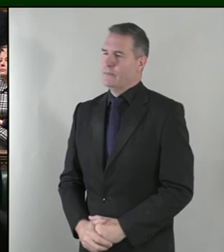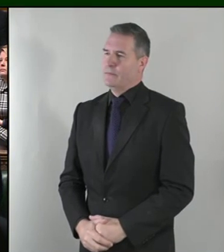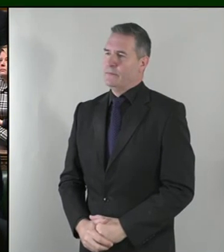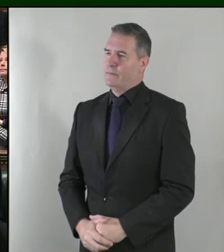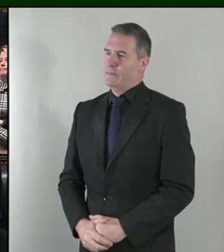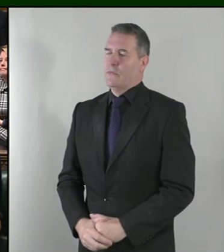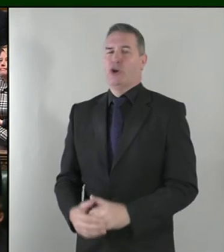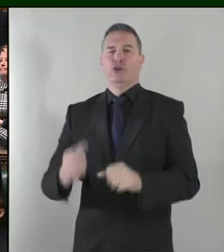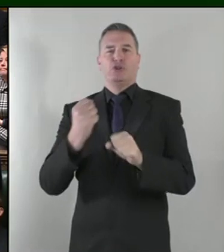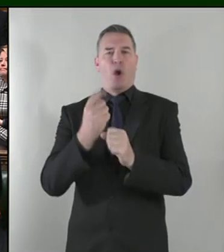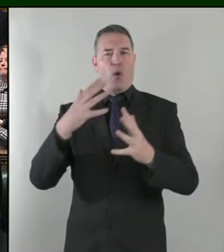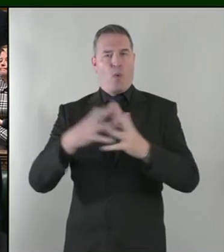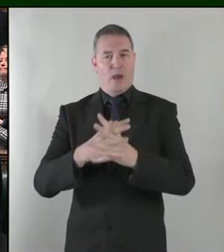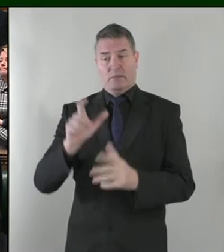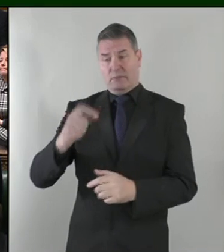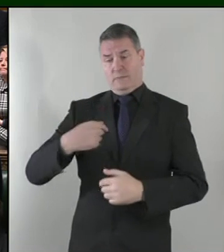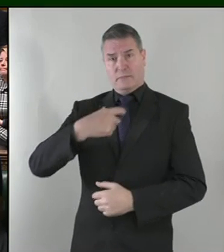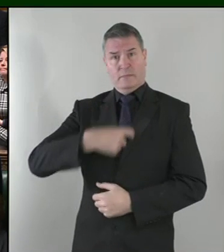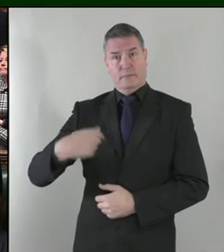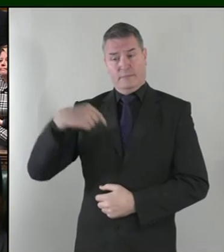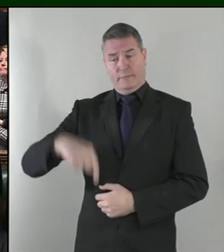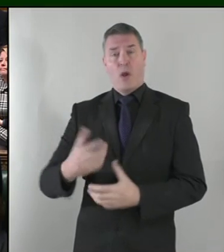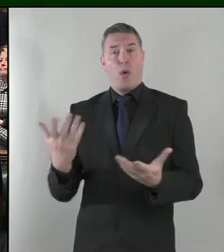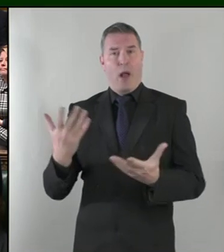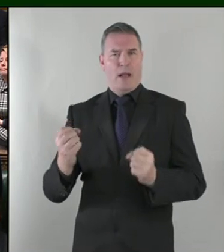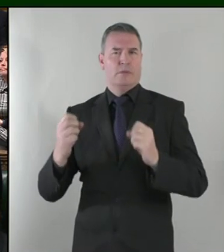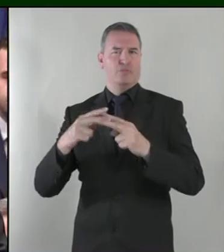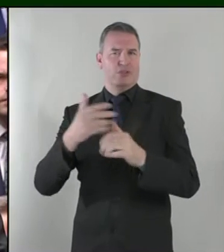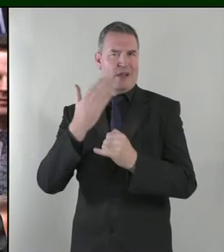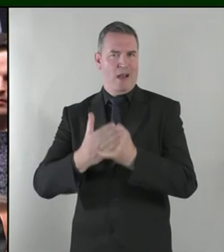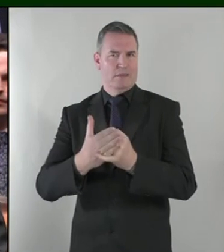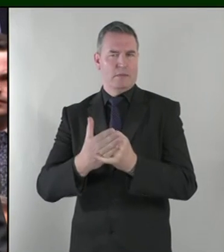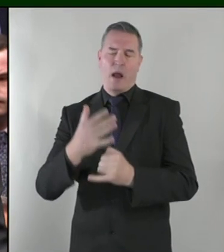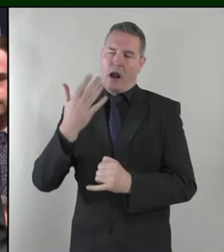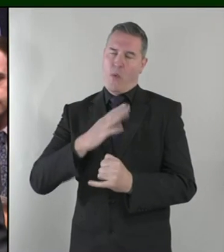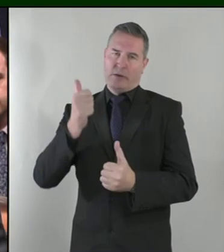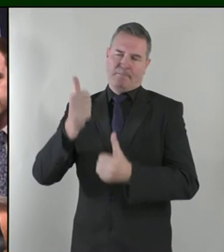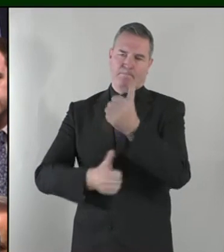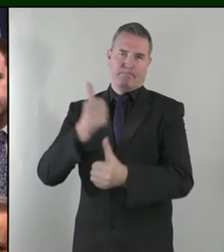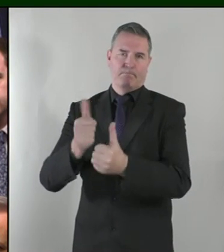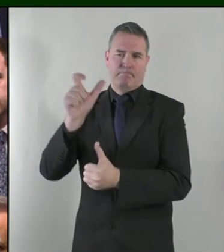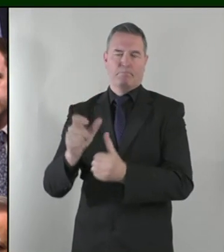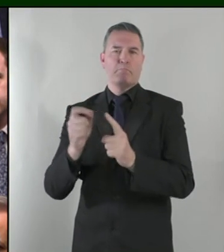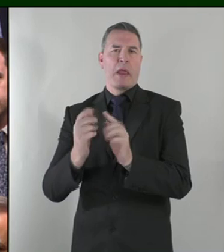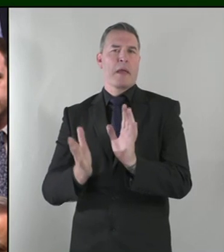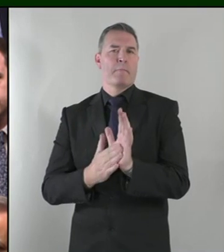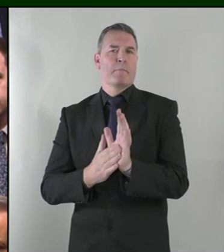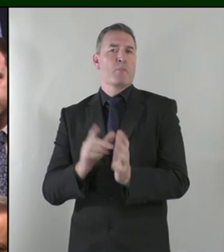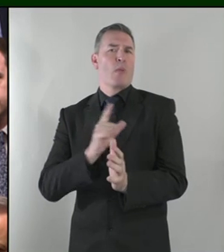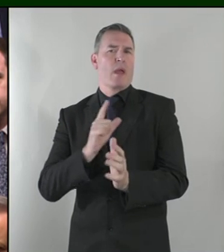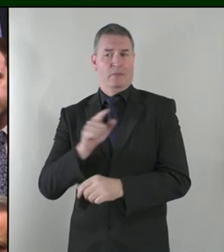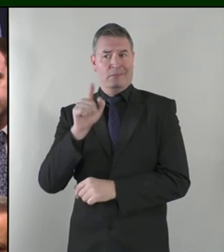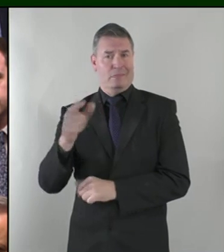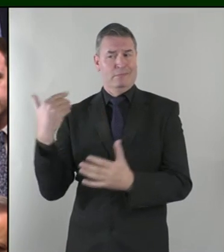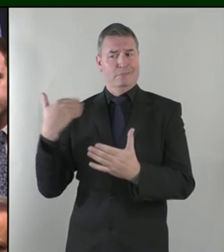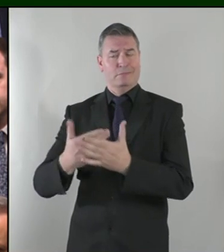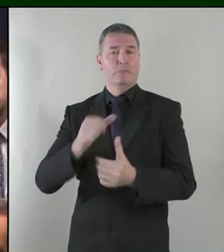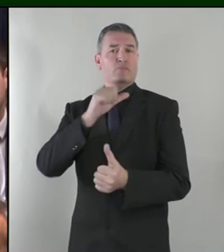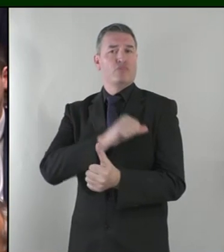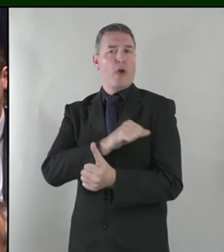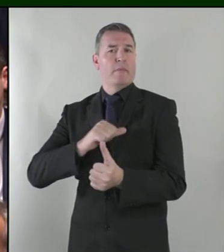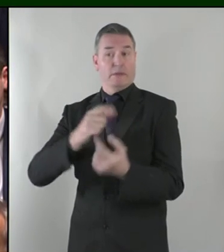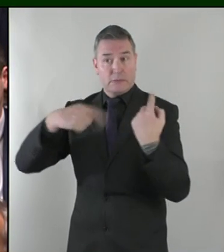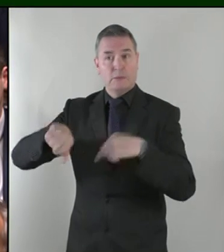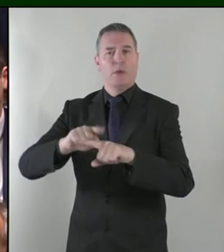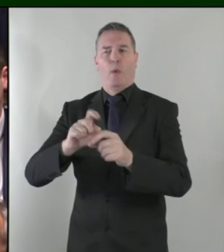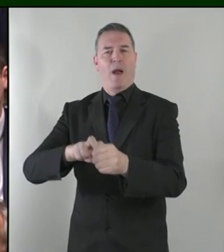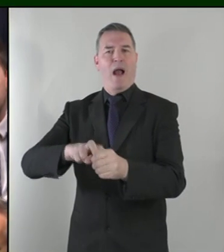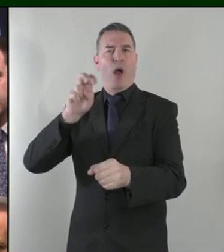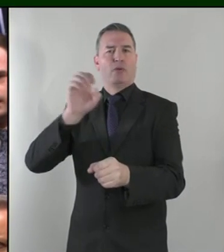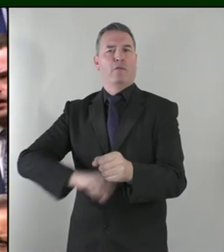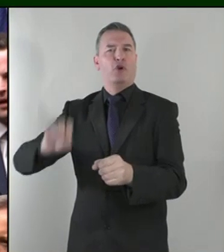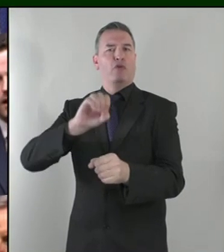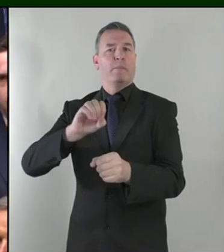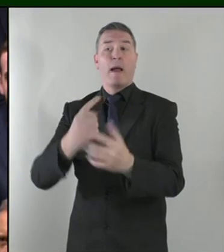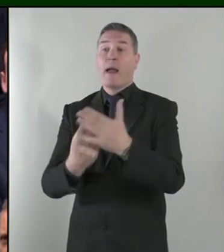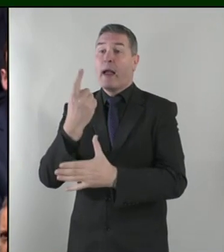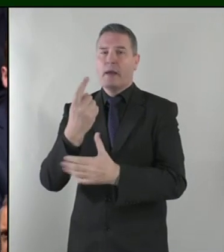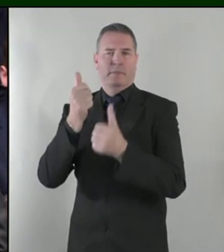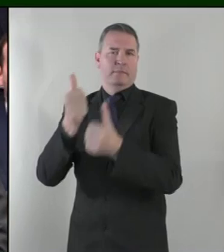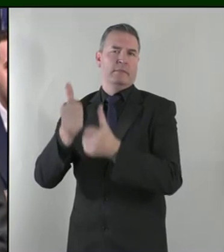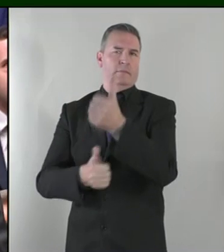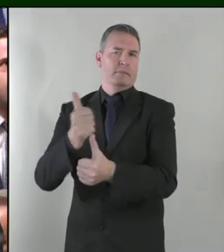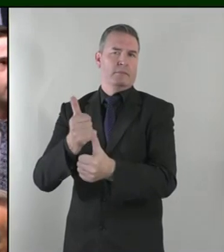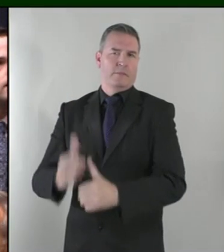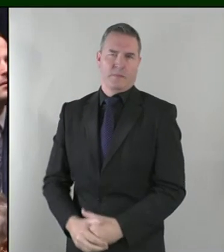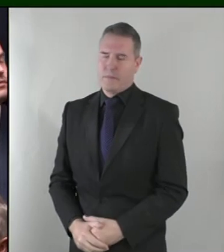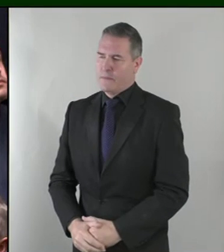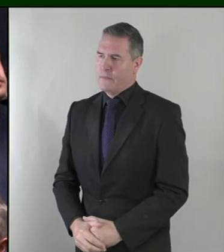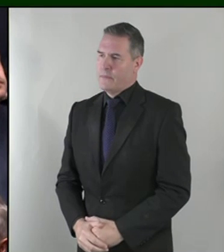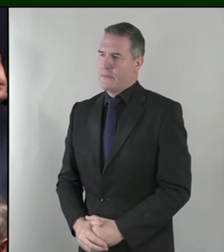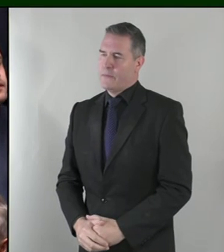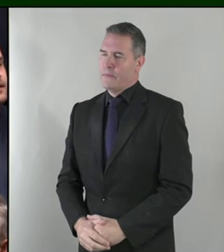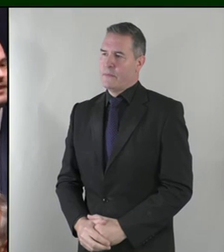On behalf of my constituents in Bridgend, may I warmly congratulate the Prime Minister on delivering on the promise made to the British people that we will leave the European Union?